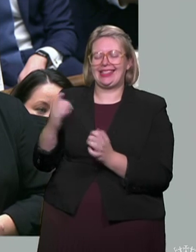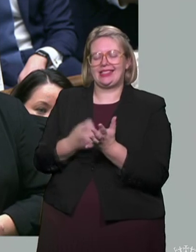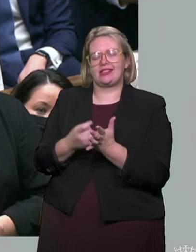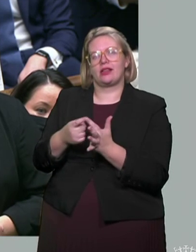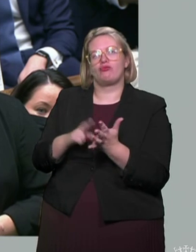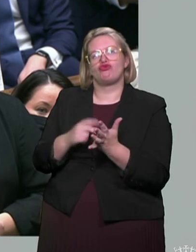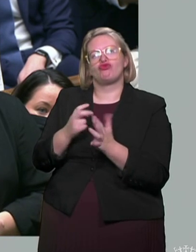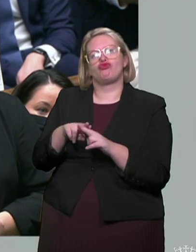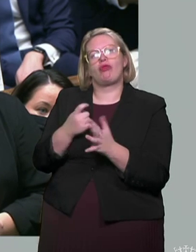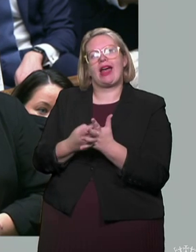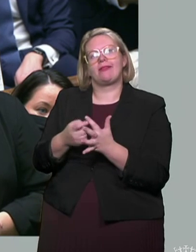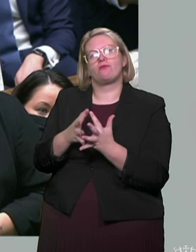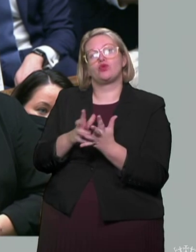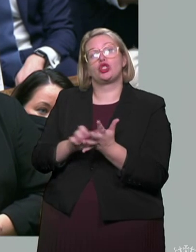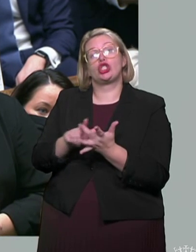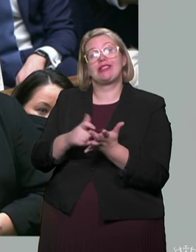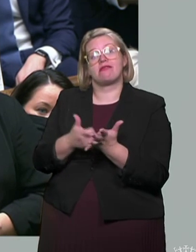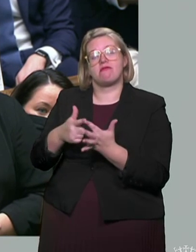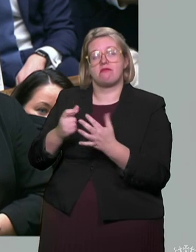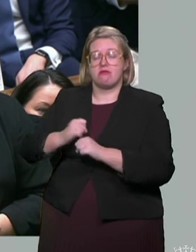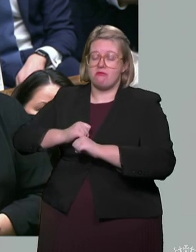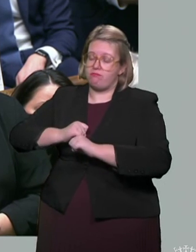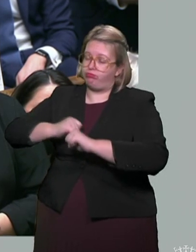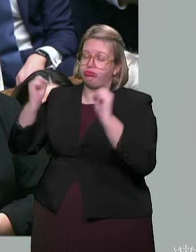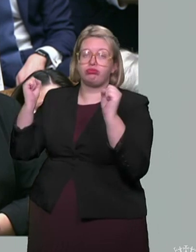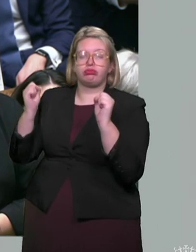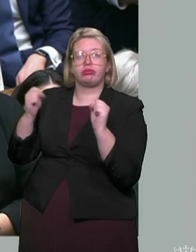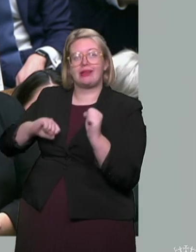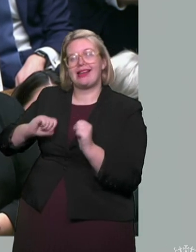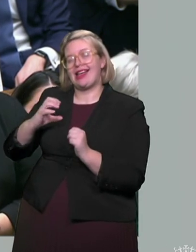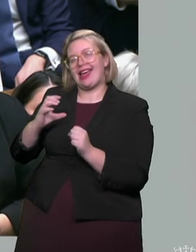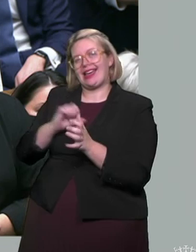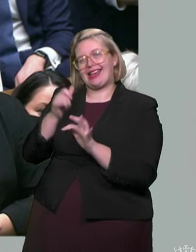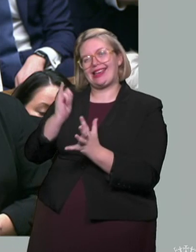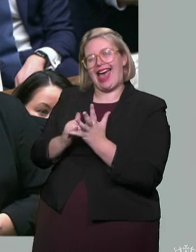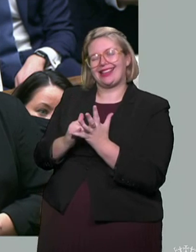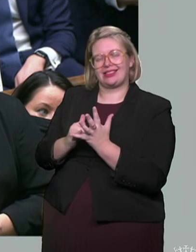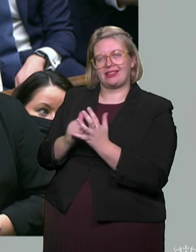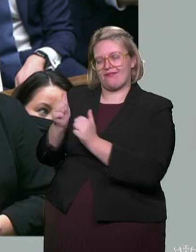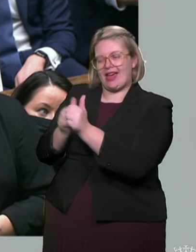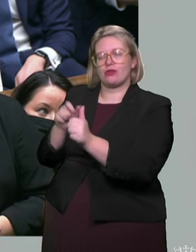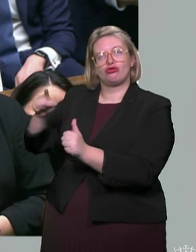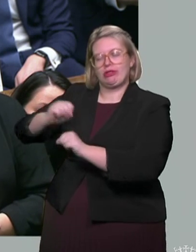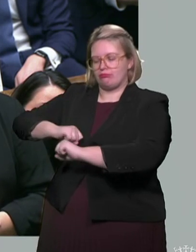Ten shops were demolished by the ignition of gas, which had escaped from a fractured gas main beneath the shops.